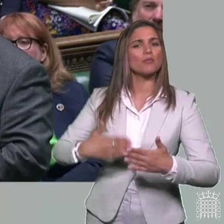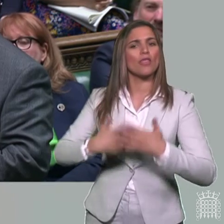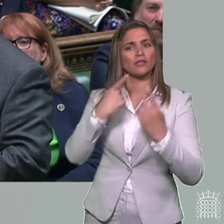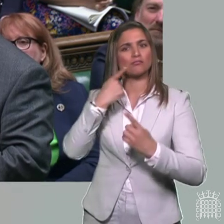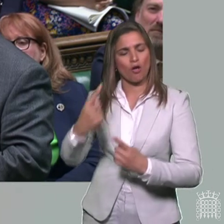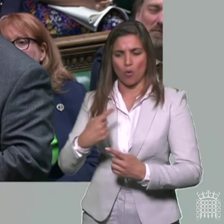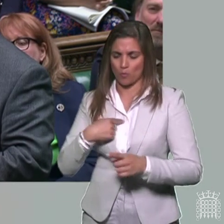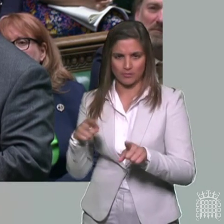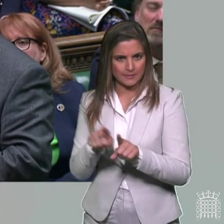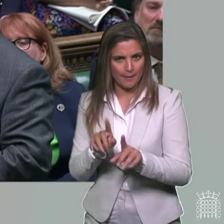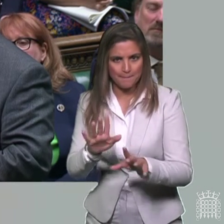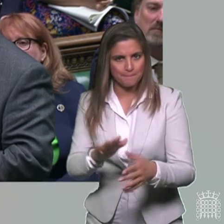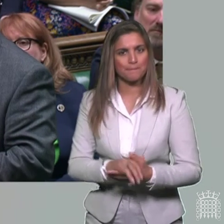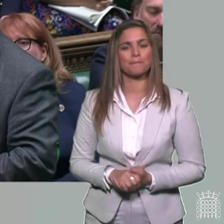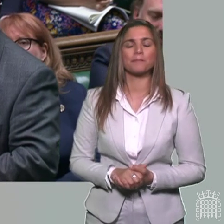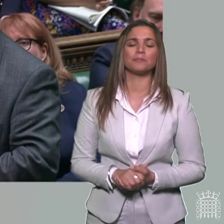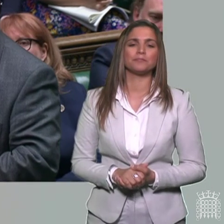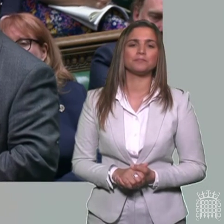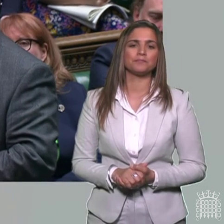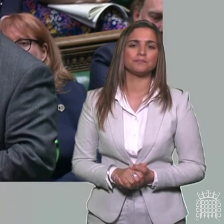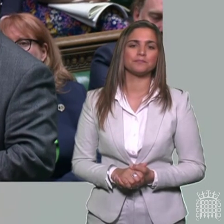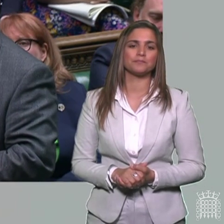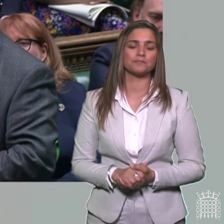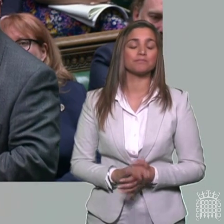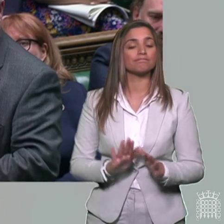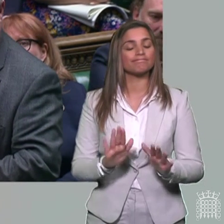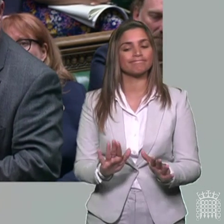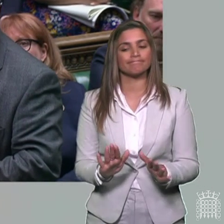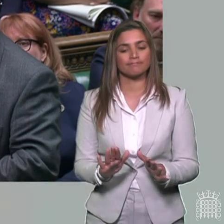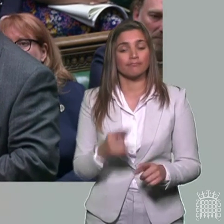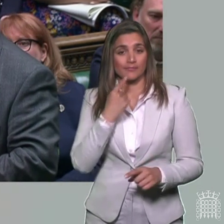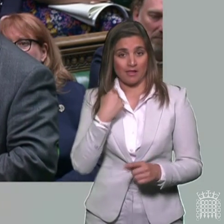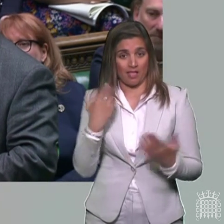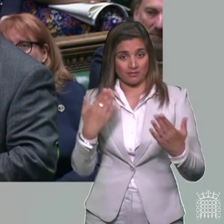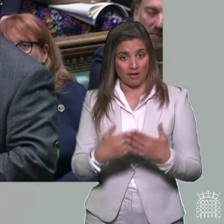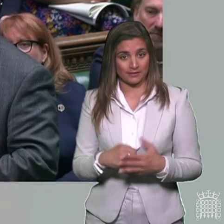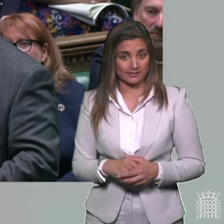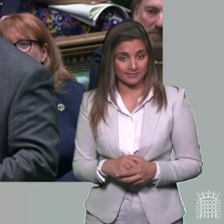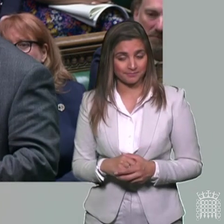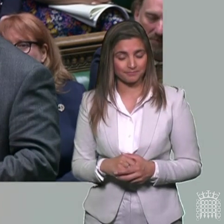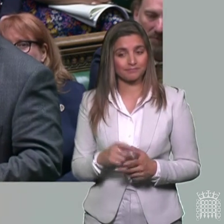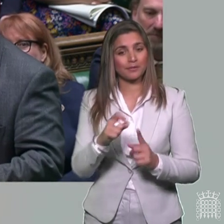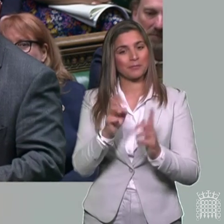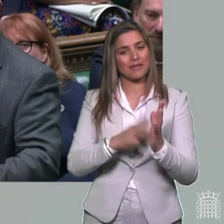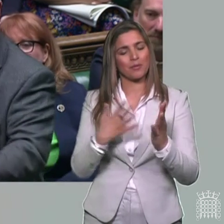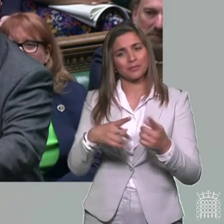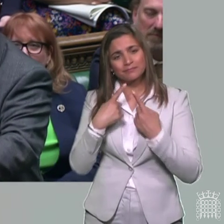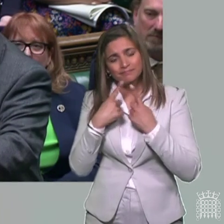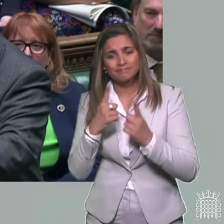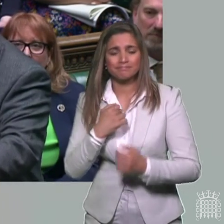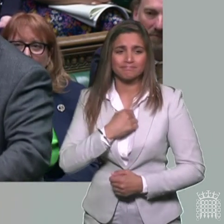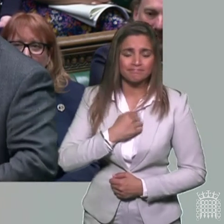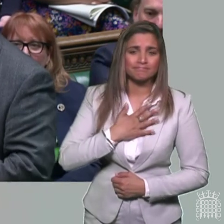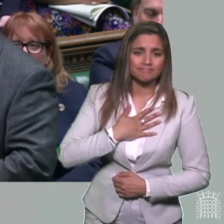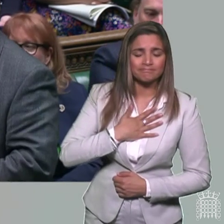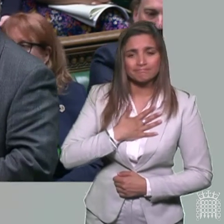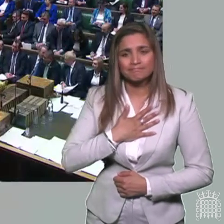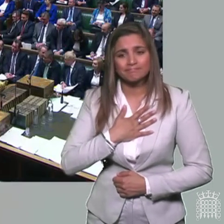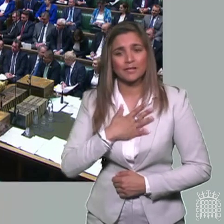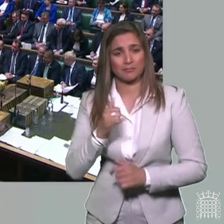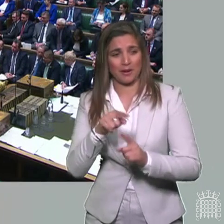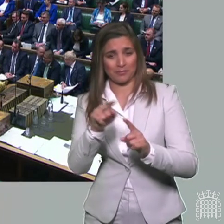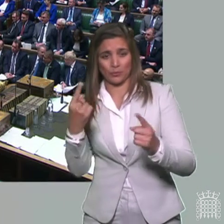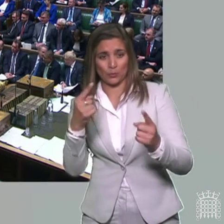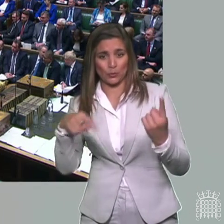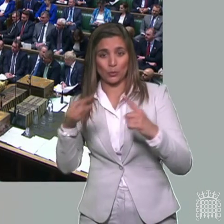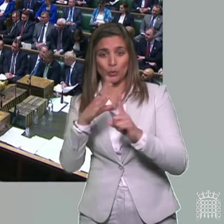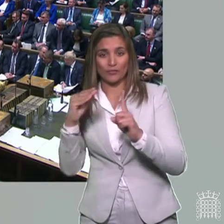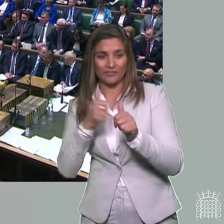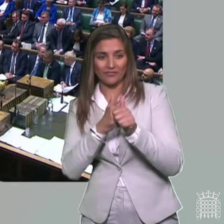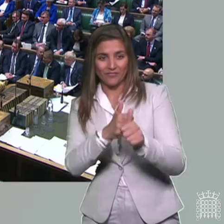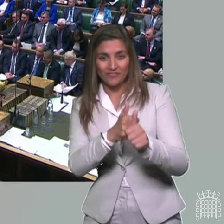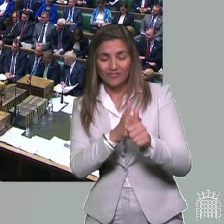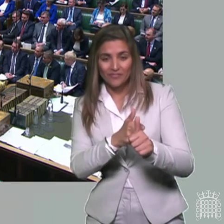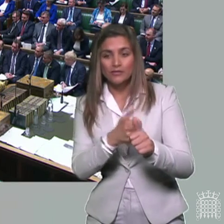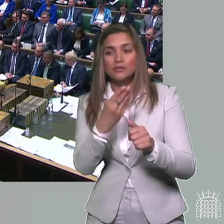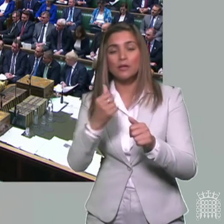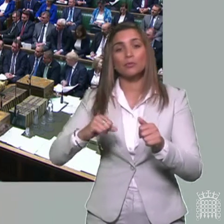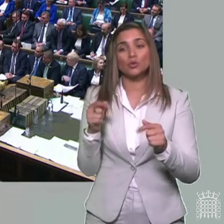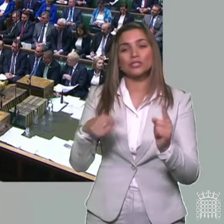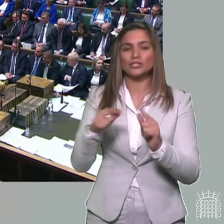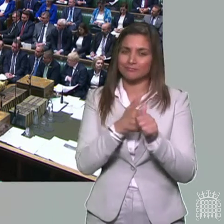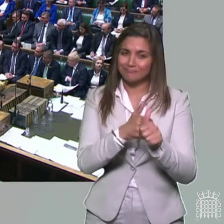Last night, the Prime Minister may have convinced his Back Benchers and his spineless Scottish Tories to keep him in place for another few weeks, but the public are not so easily fooled.